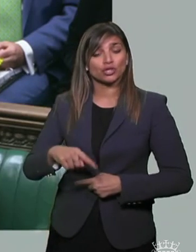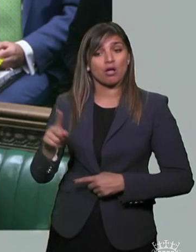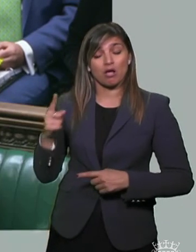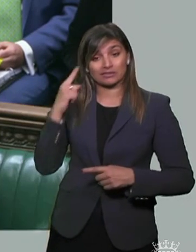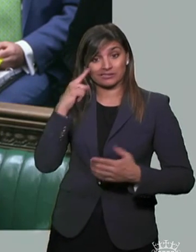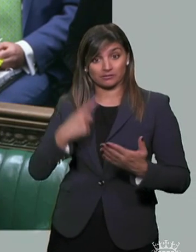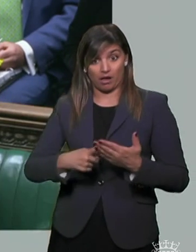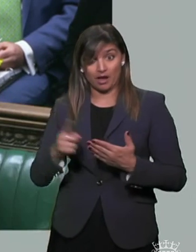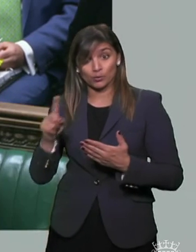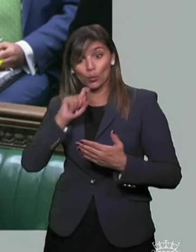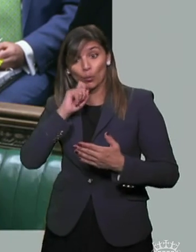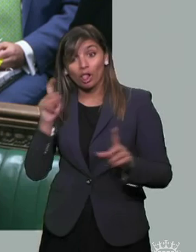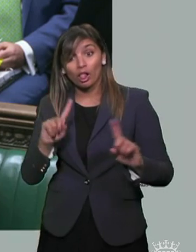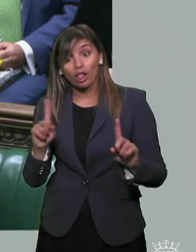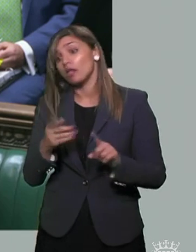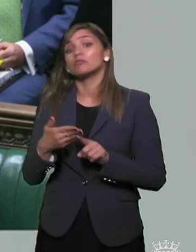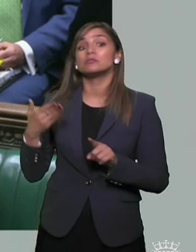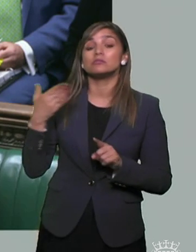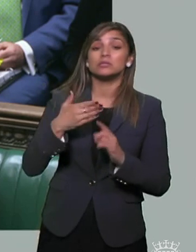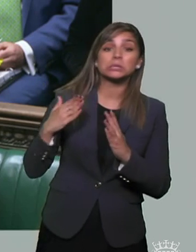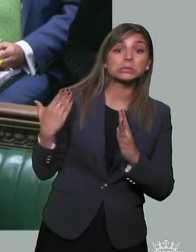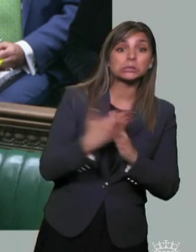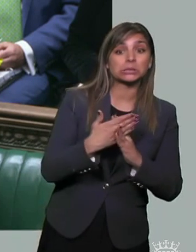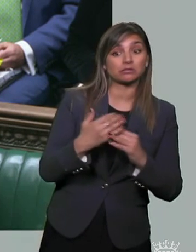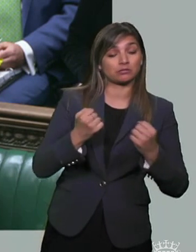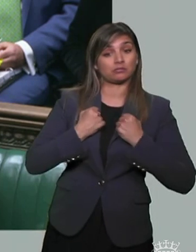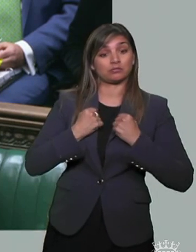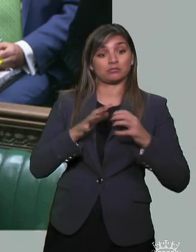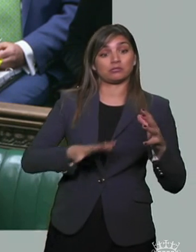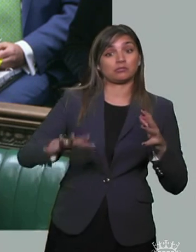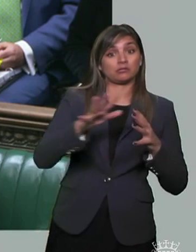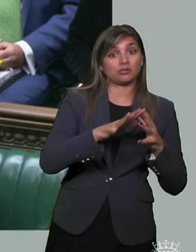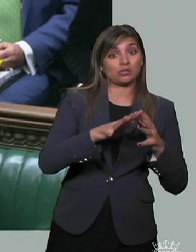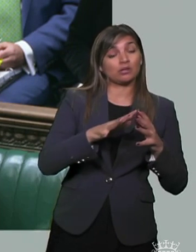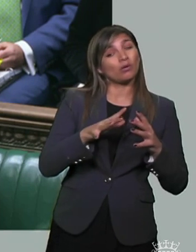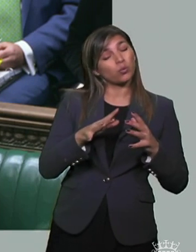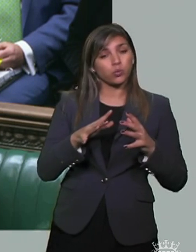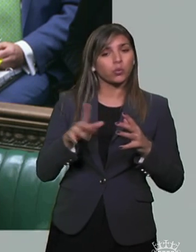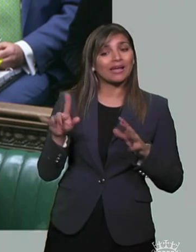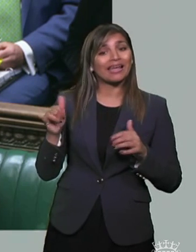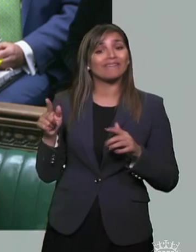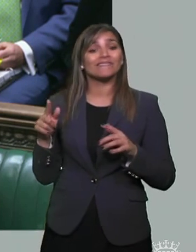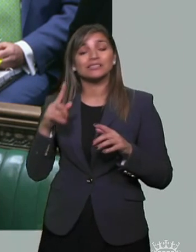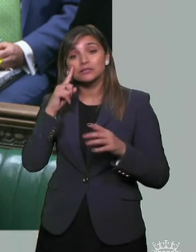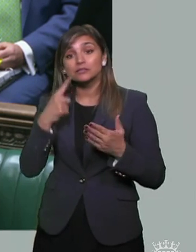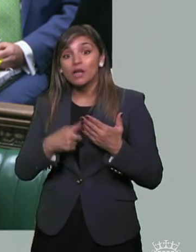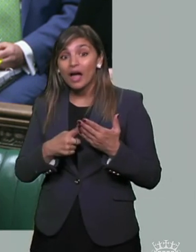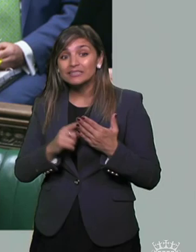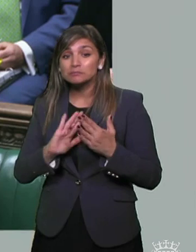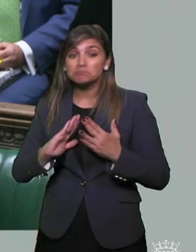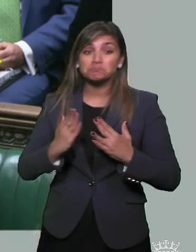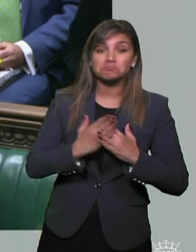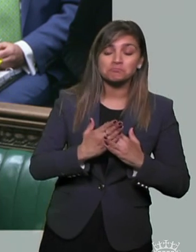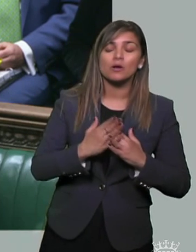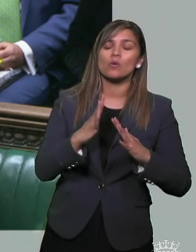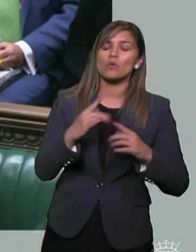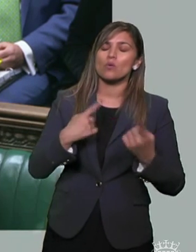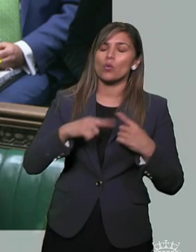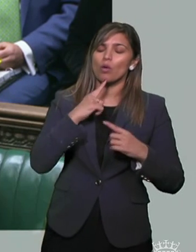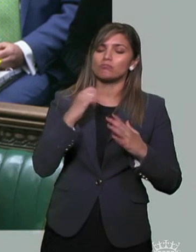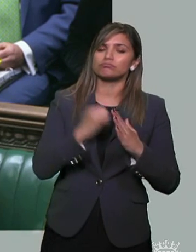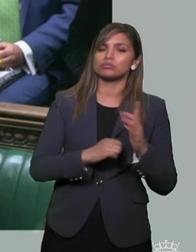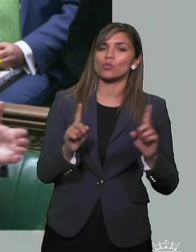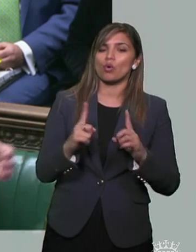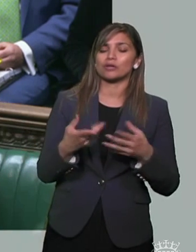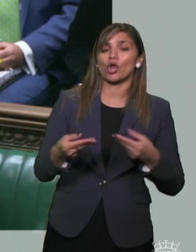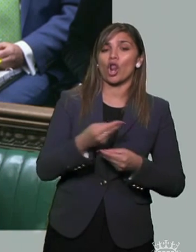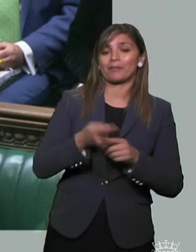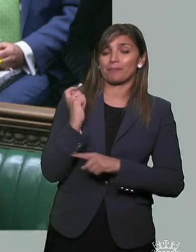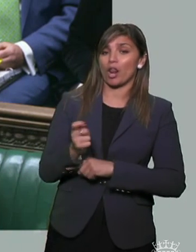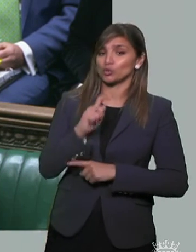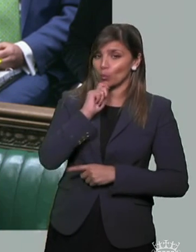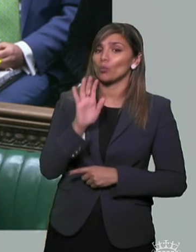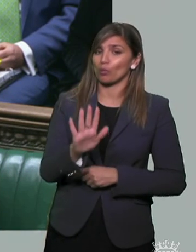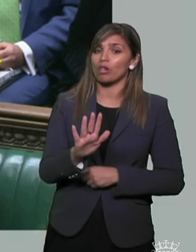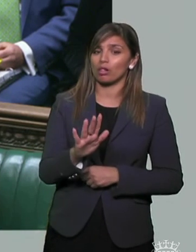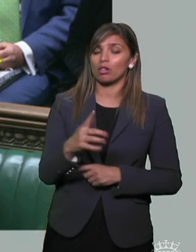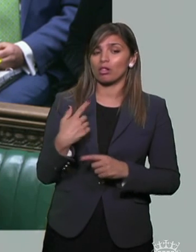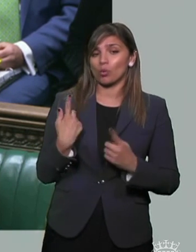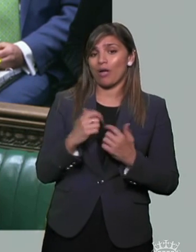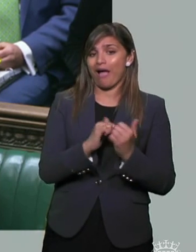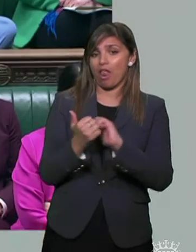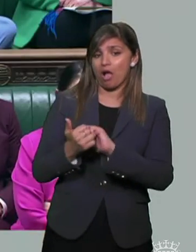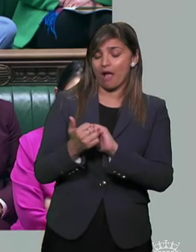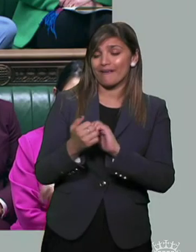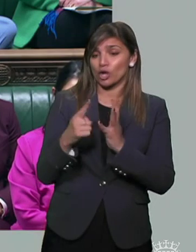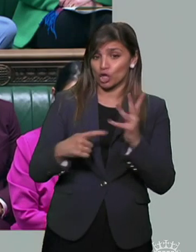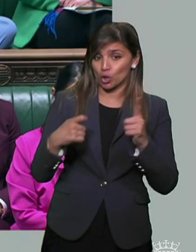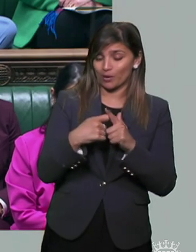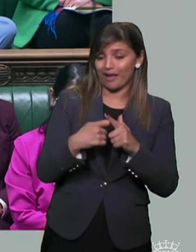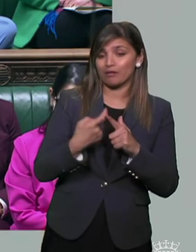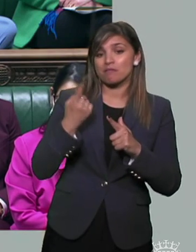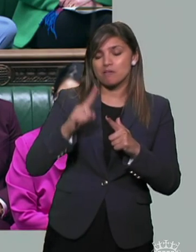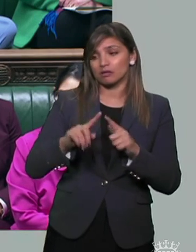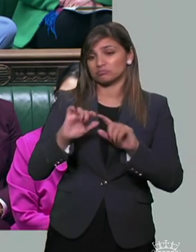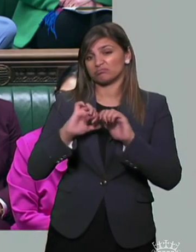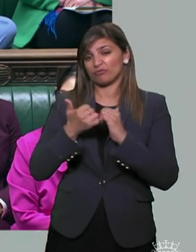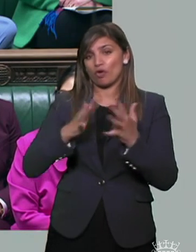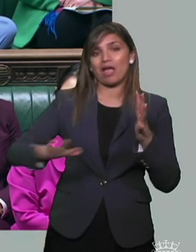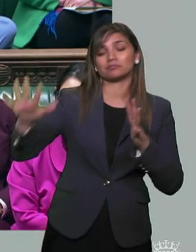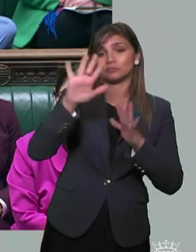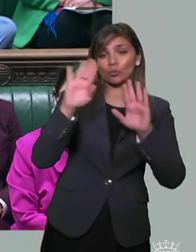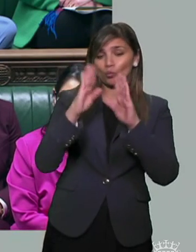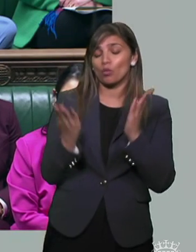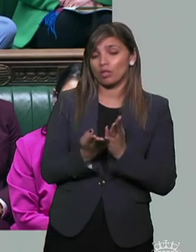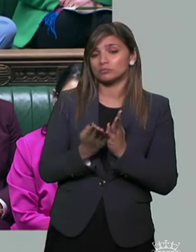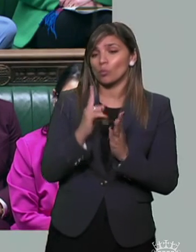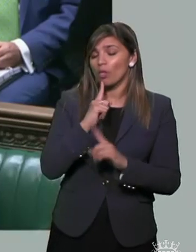an invasion of the sovereign territory of Ukraine, an extremely tough package of economic sanctions would be mounted by the UK and our friends around the world.